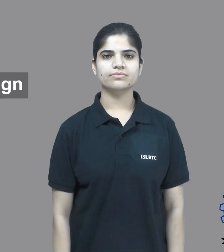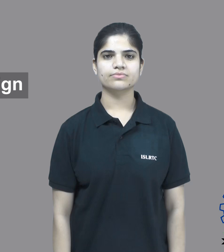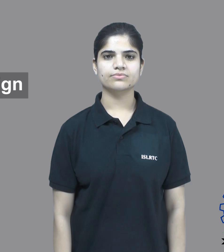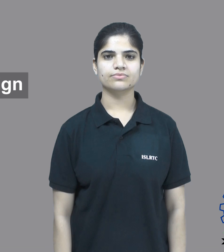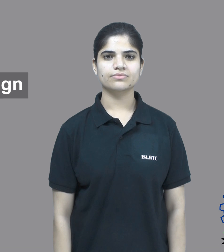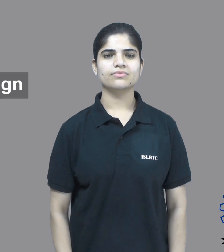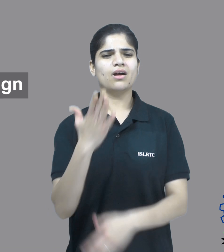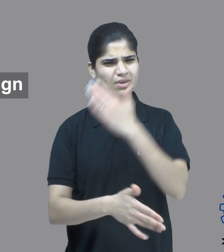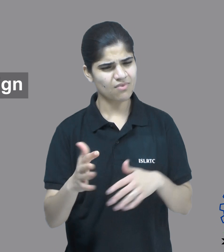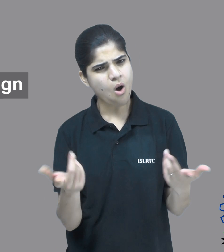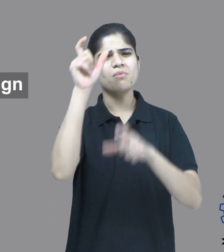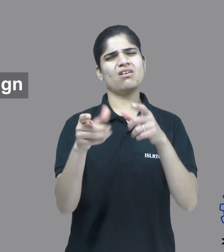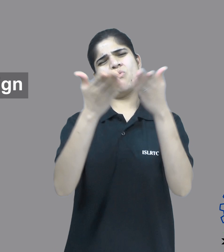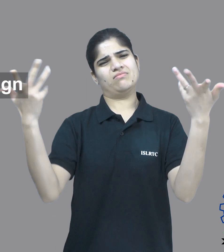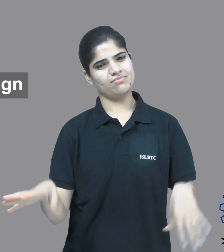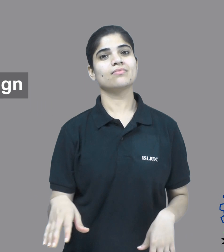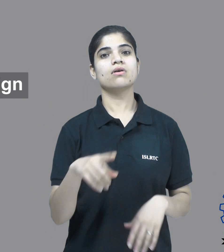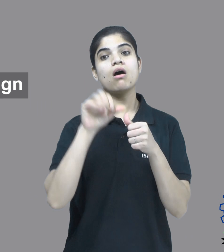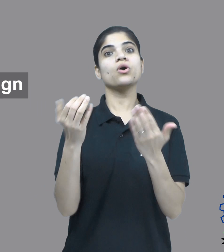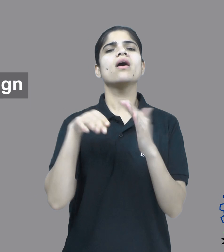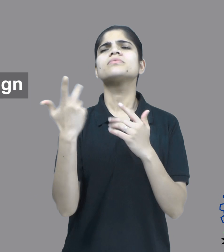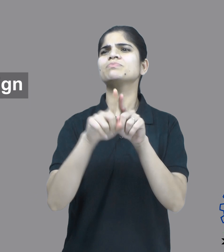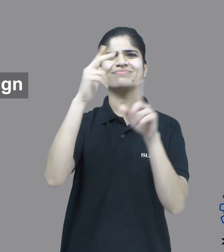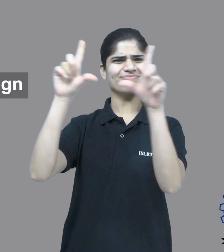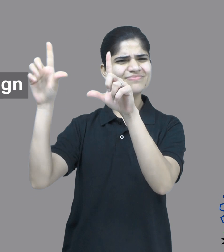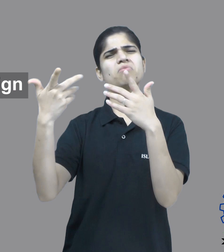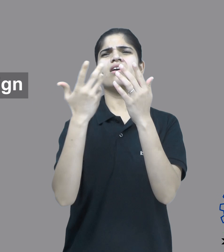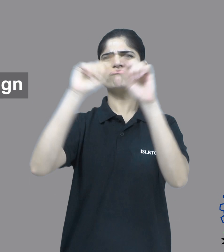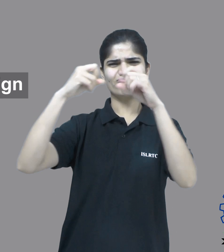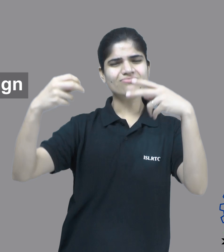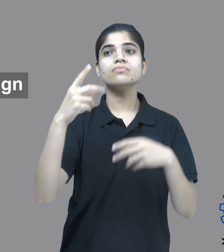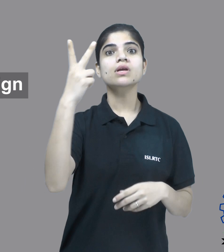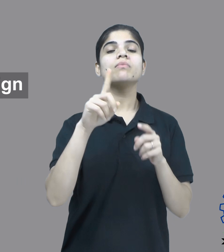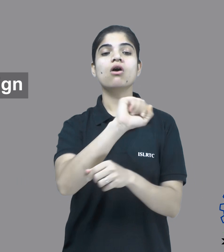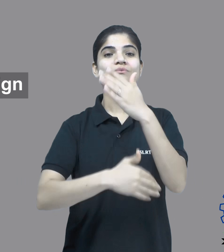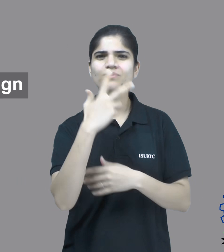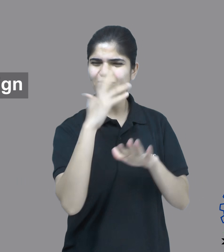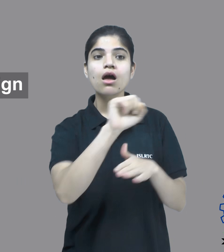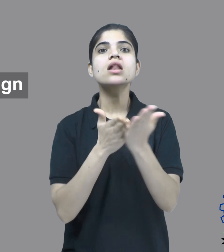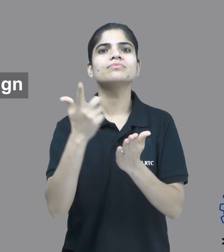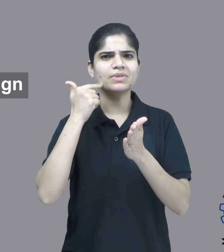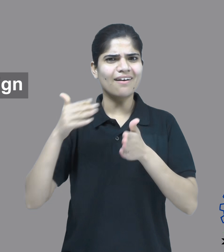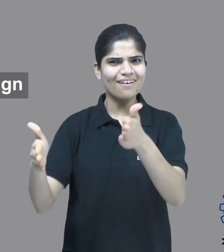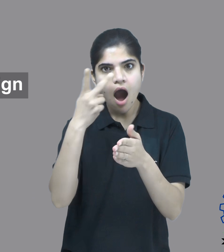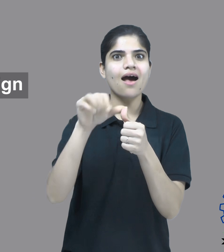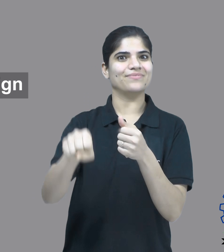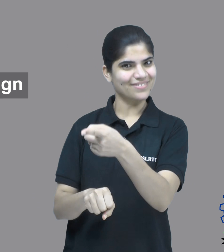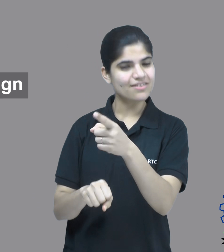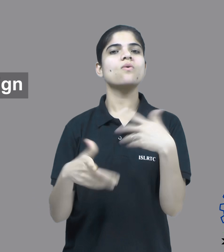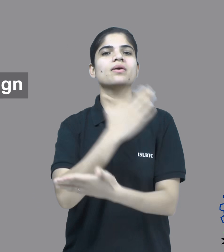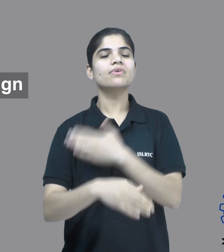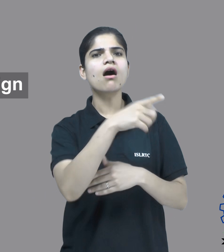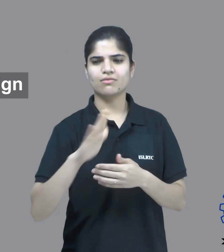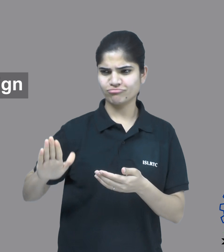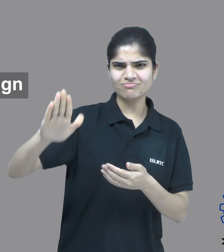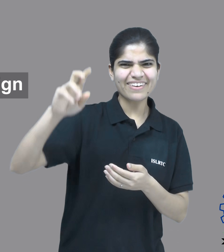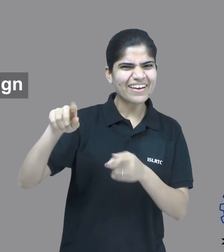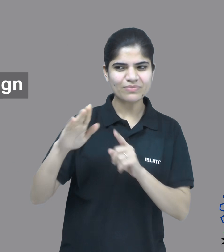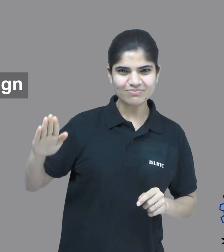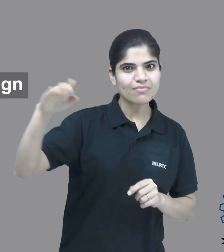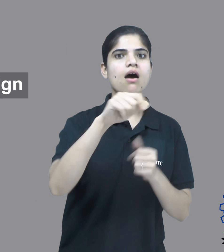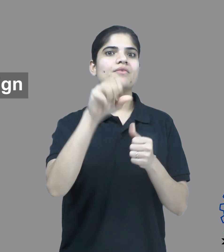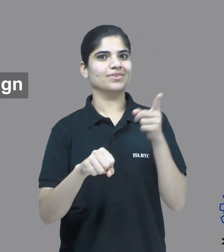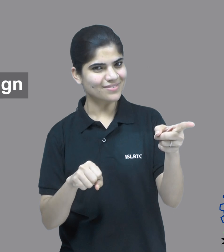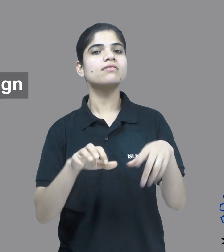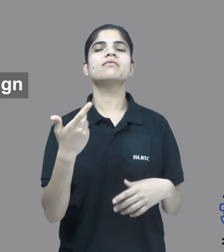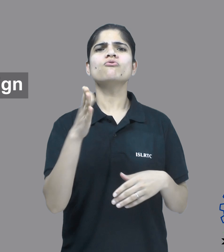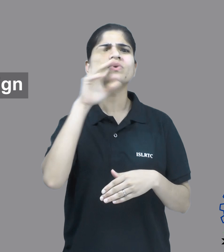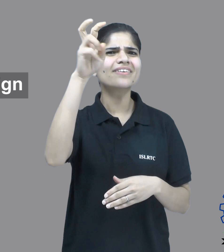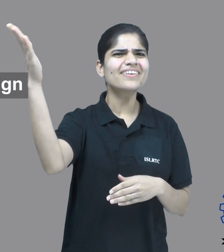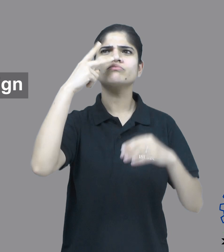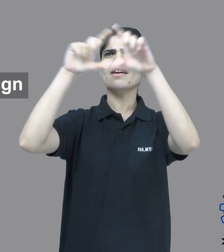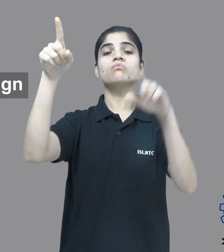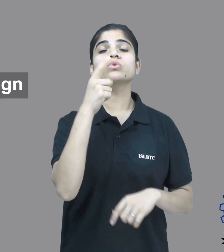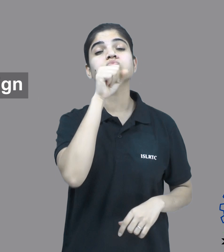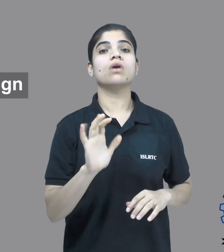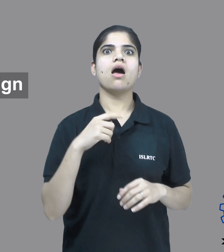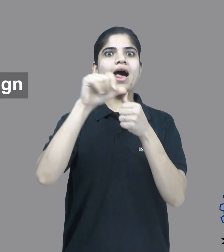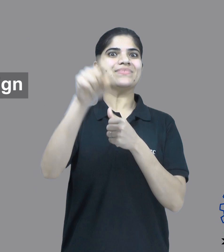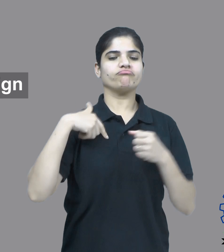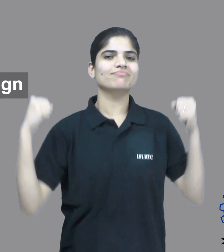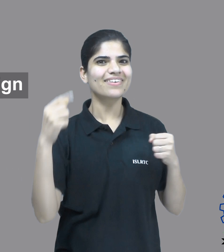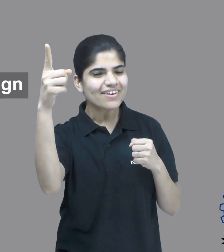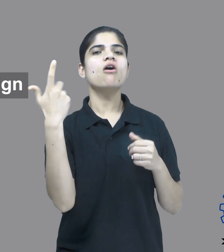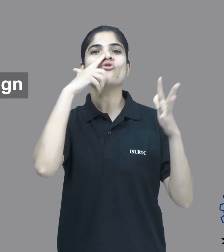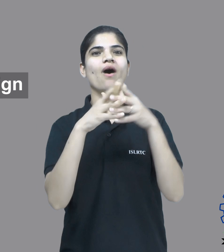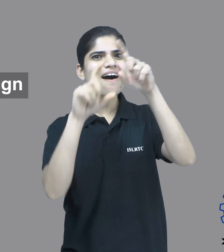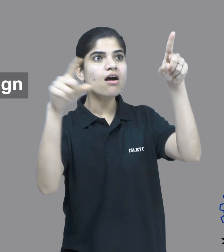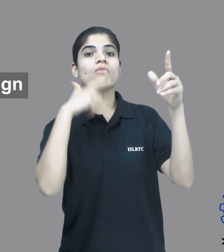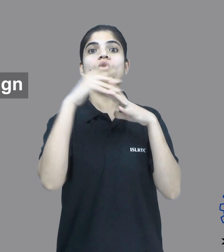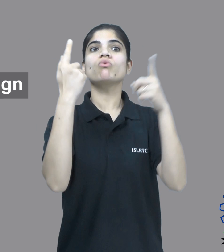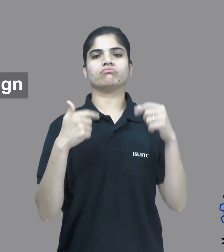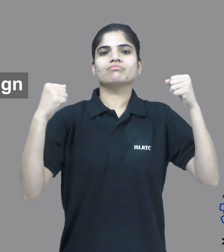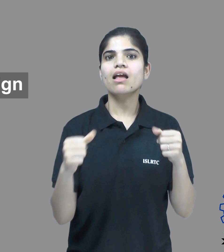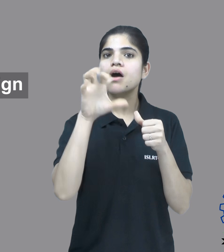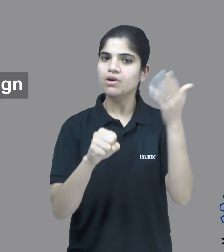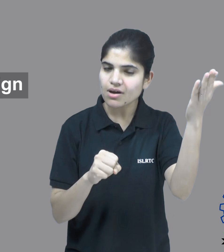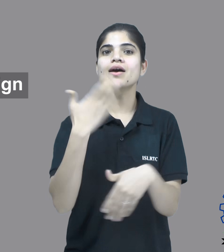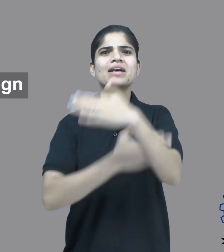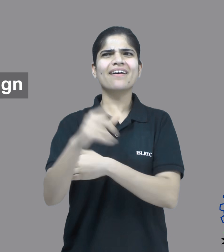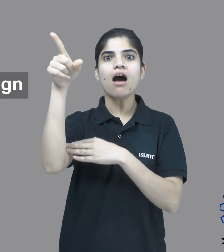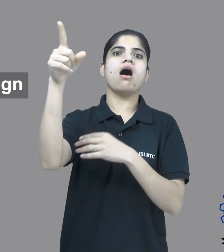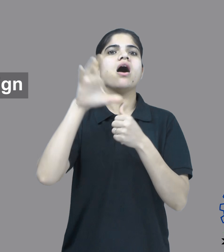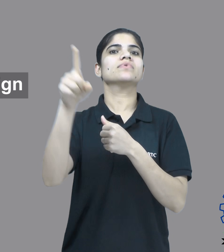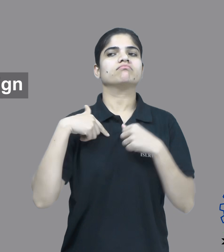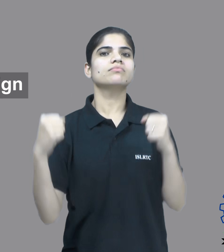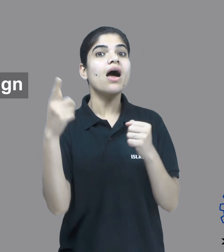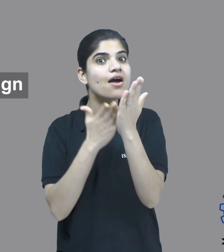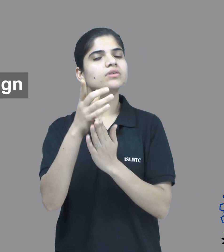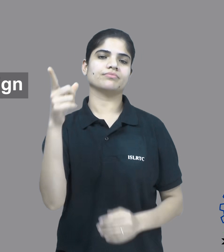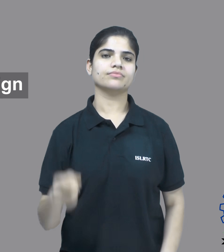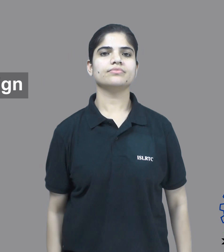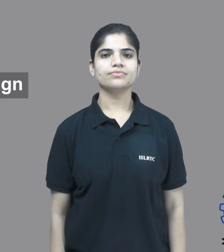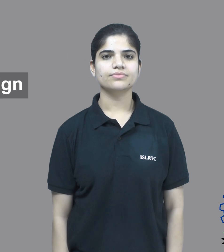Universal Design